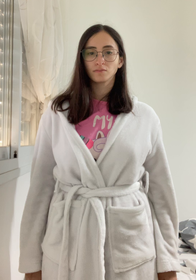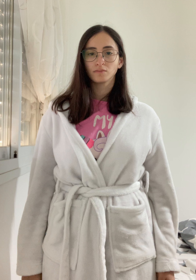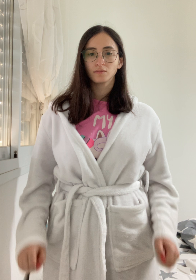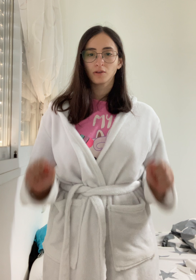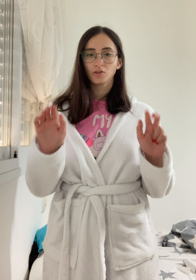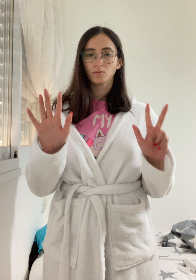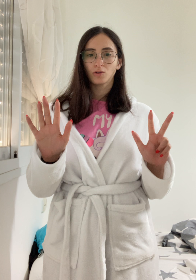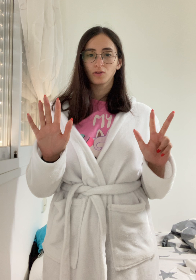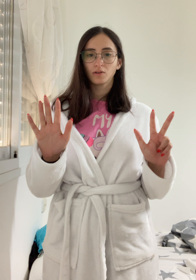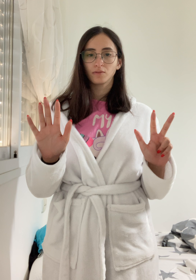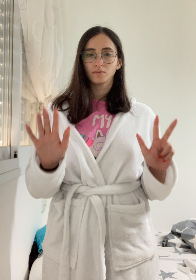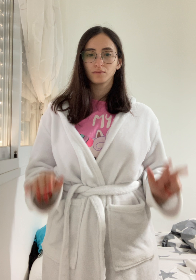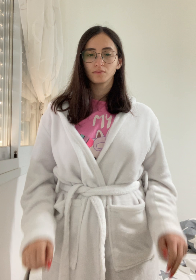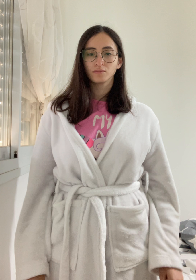שמונה